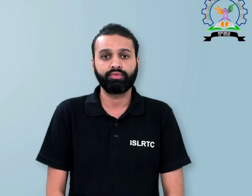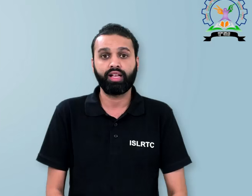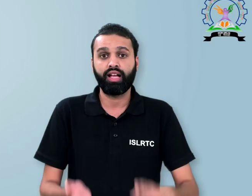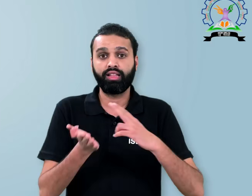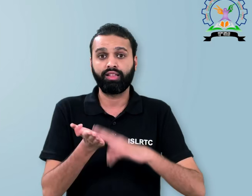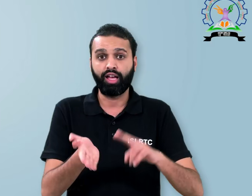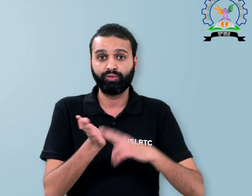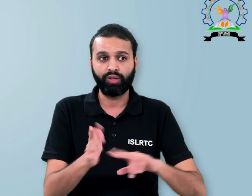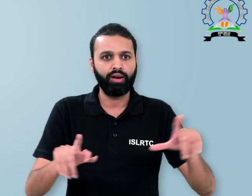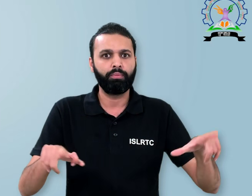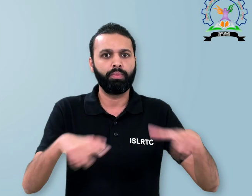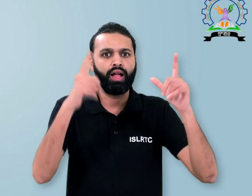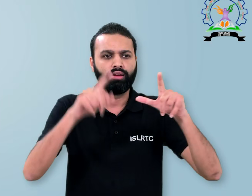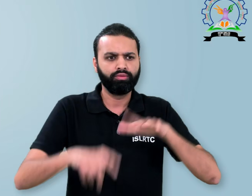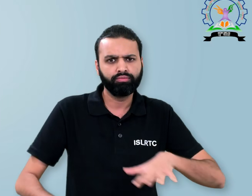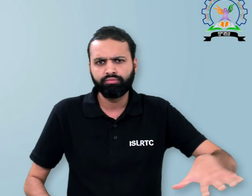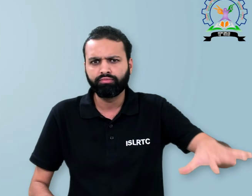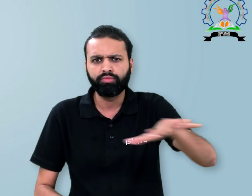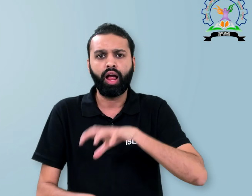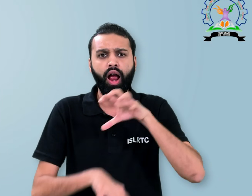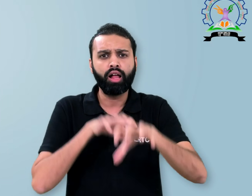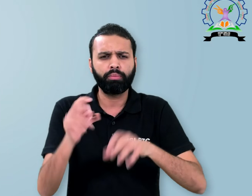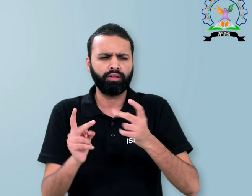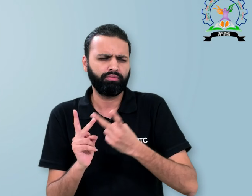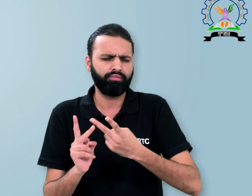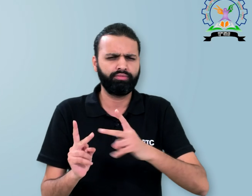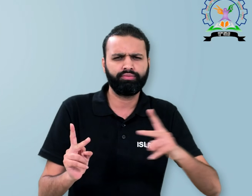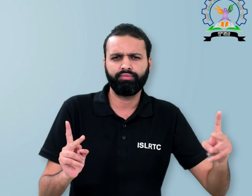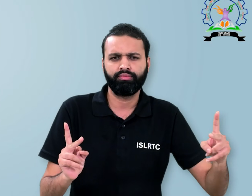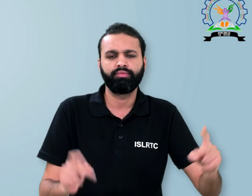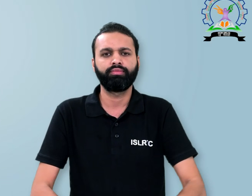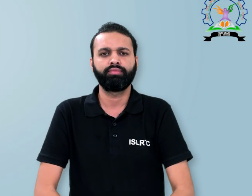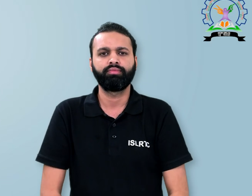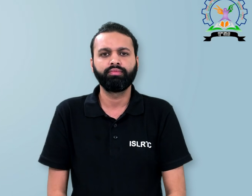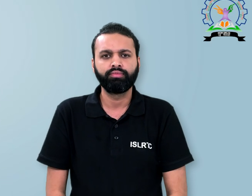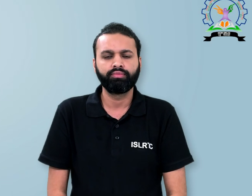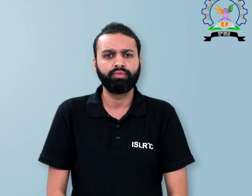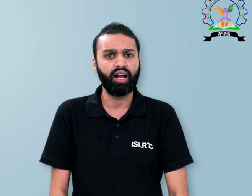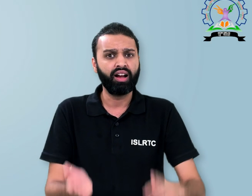Wildlife